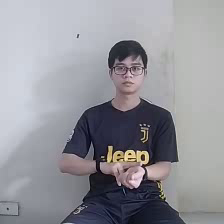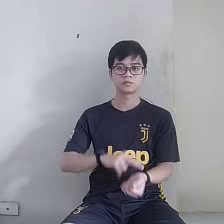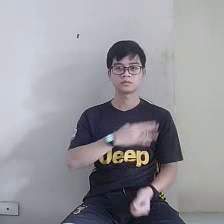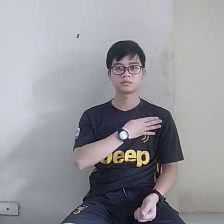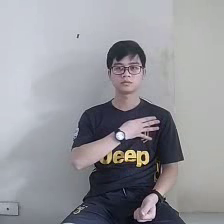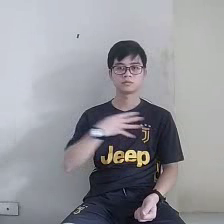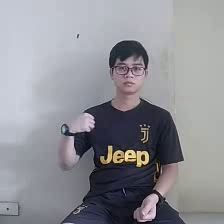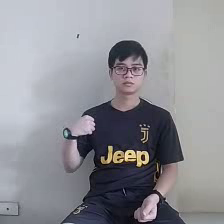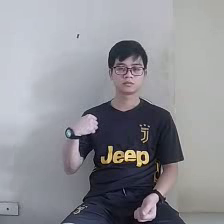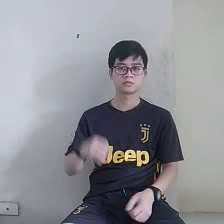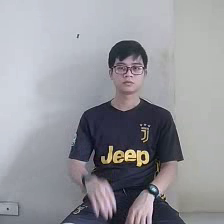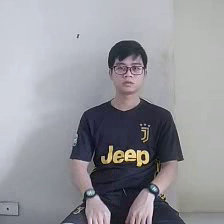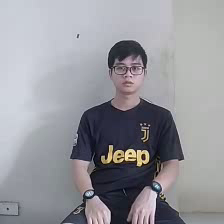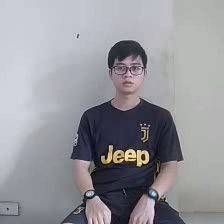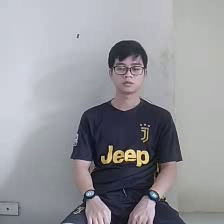Lây bệnh